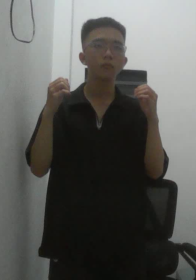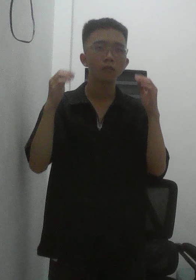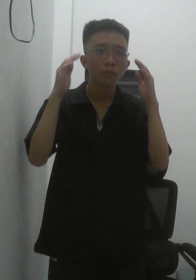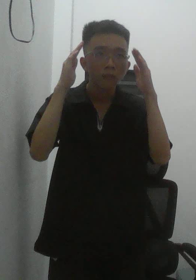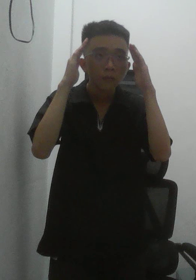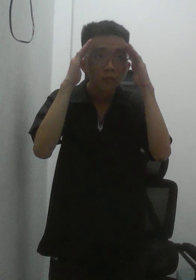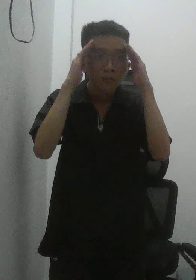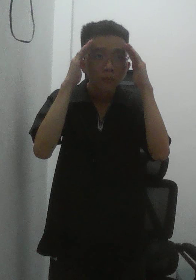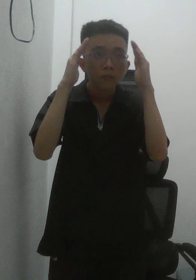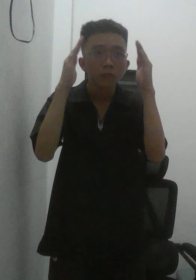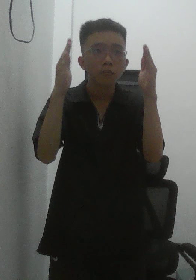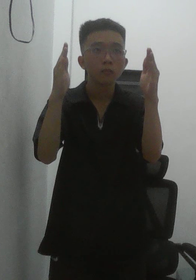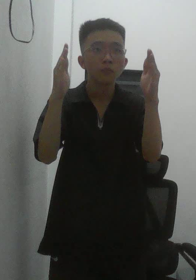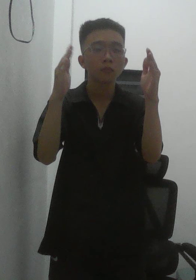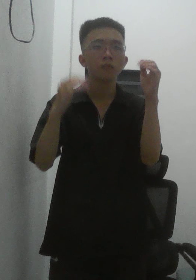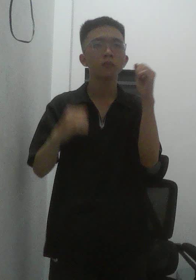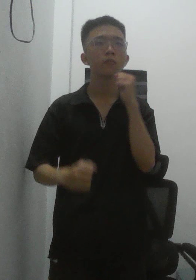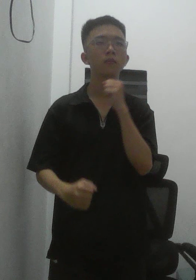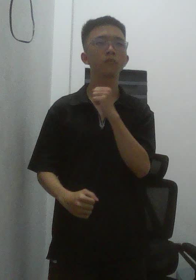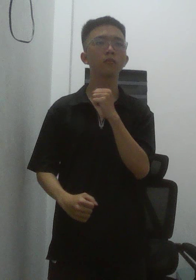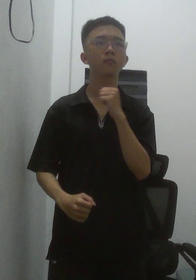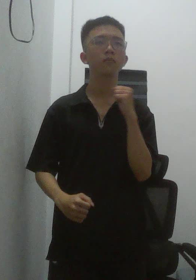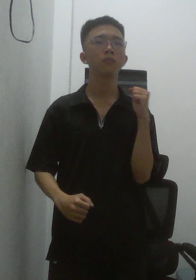khong quan tam